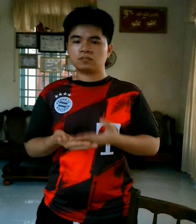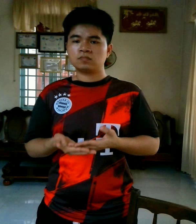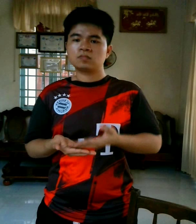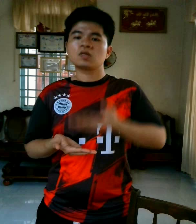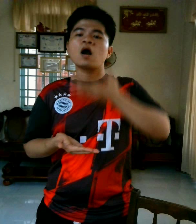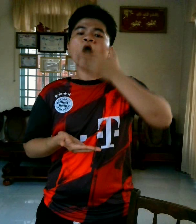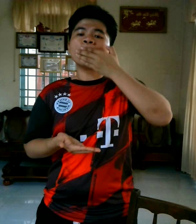sup